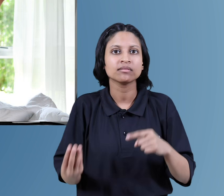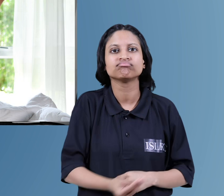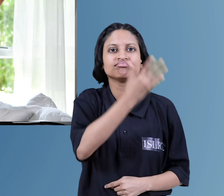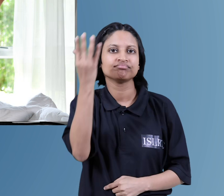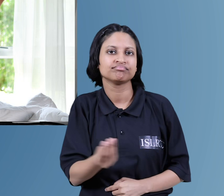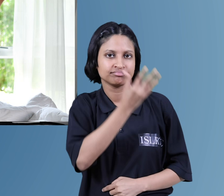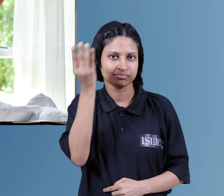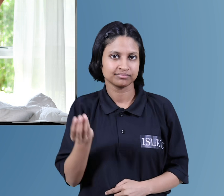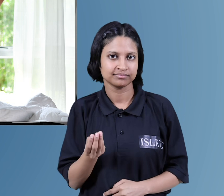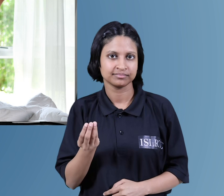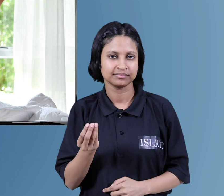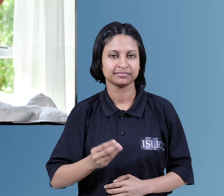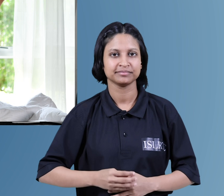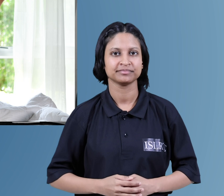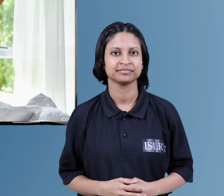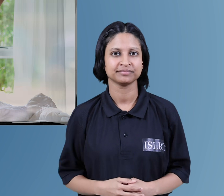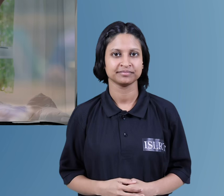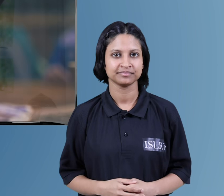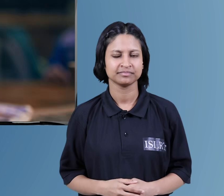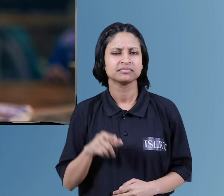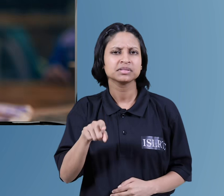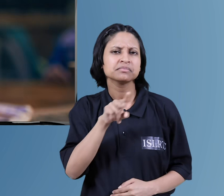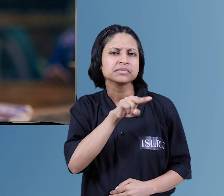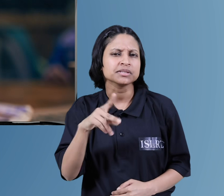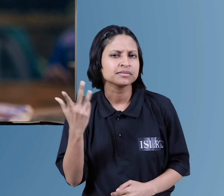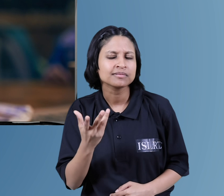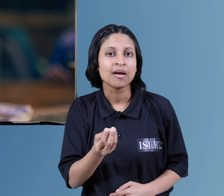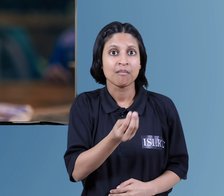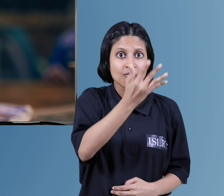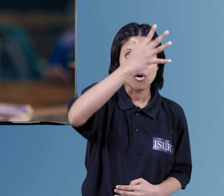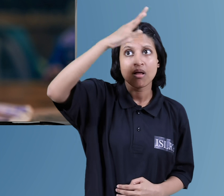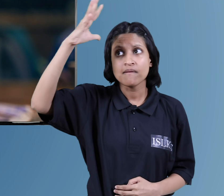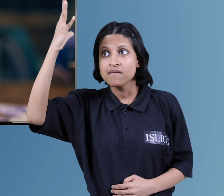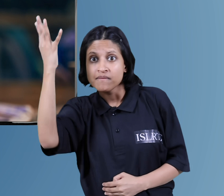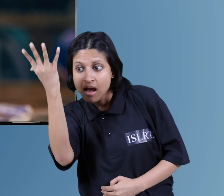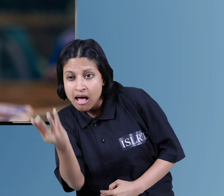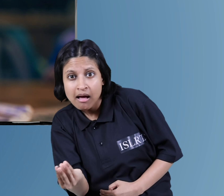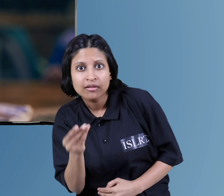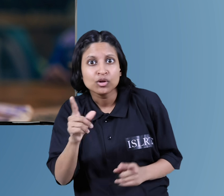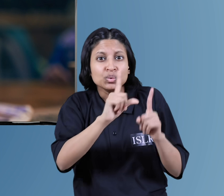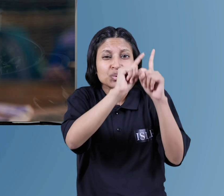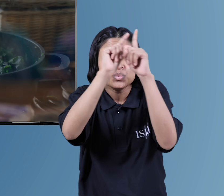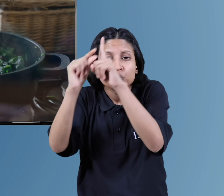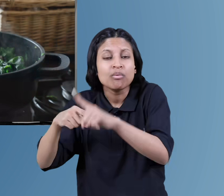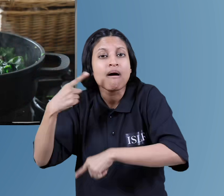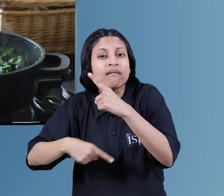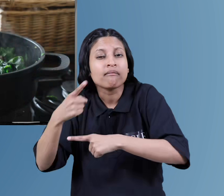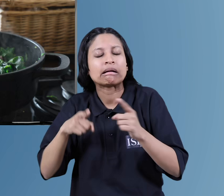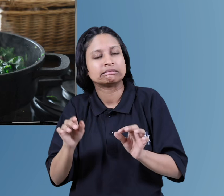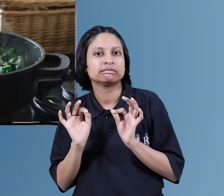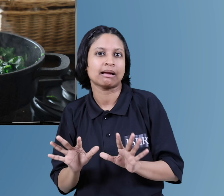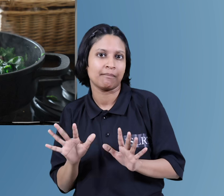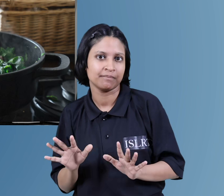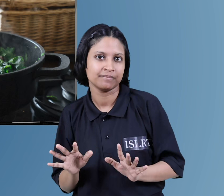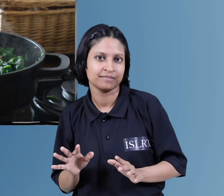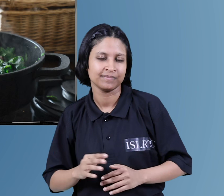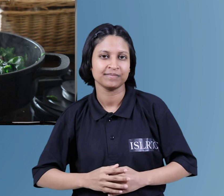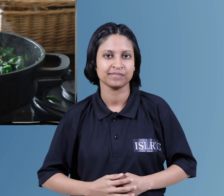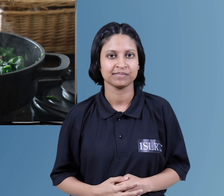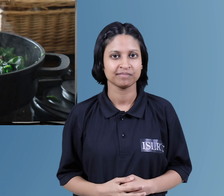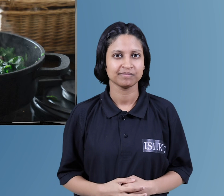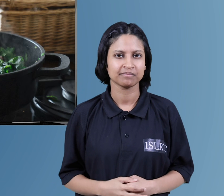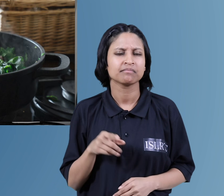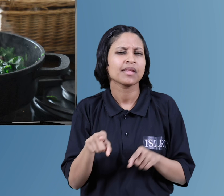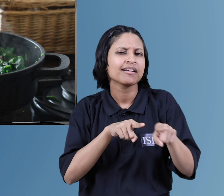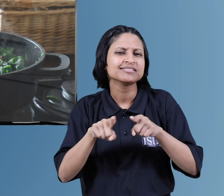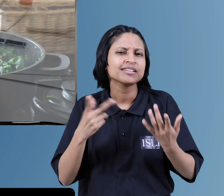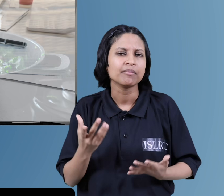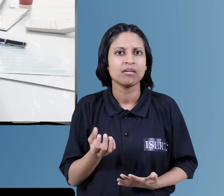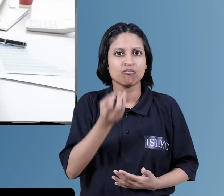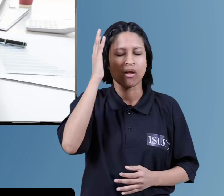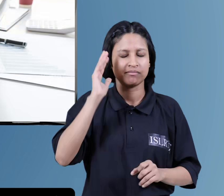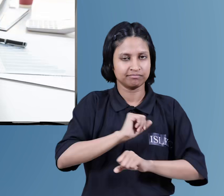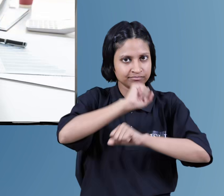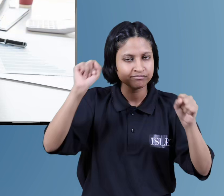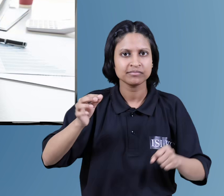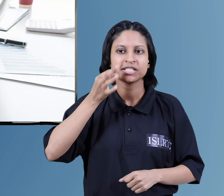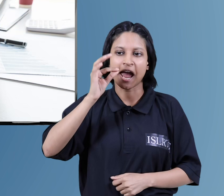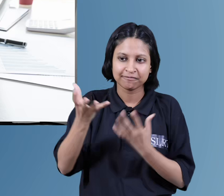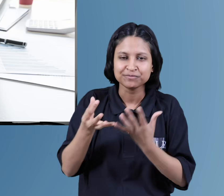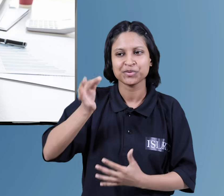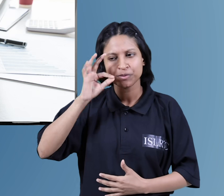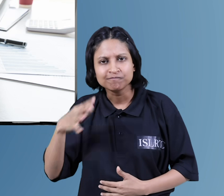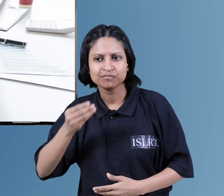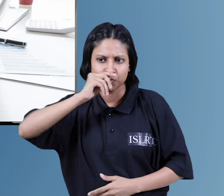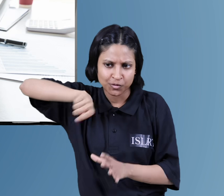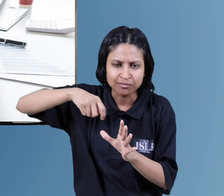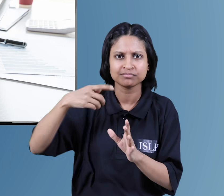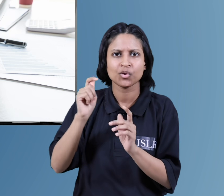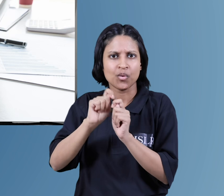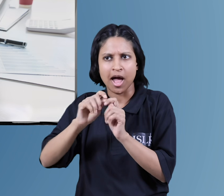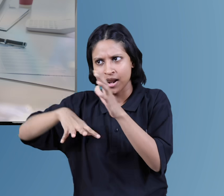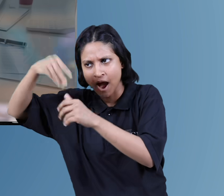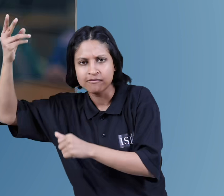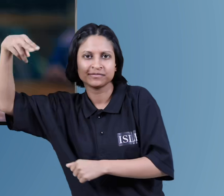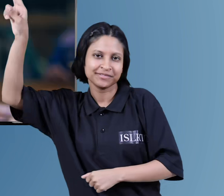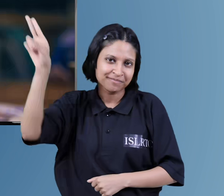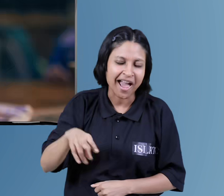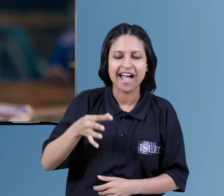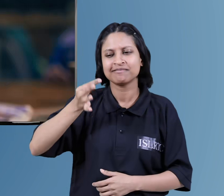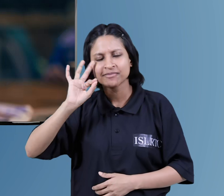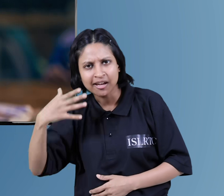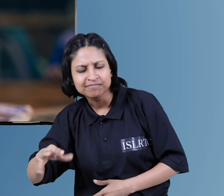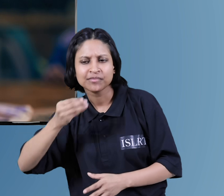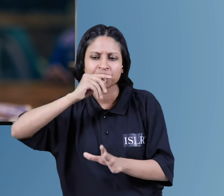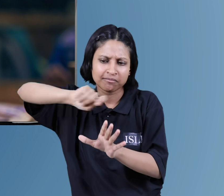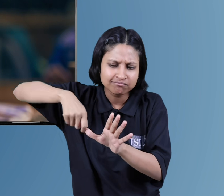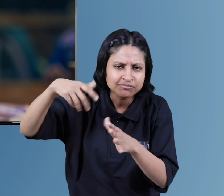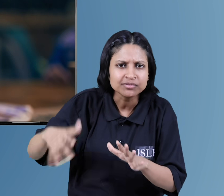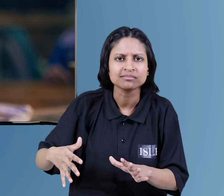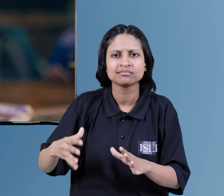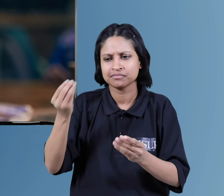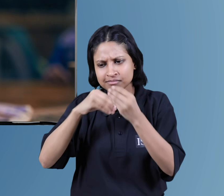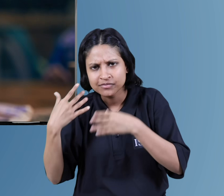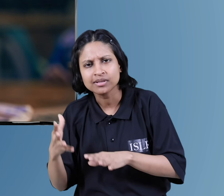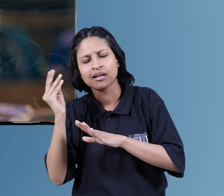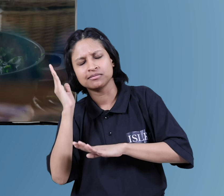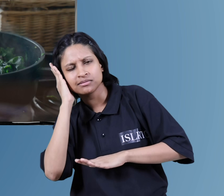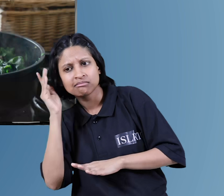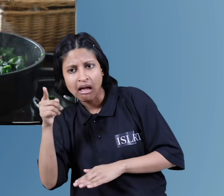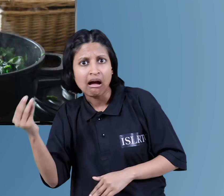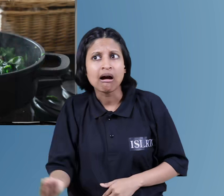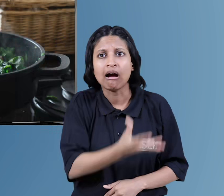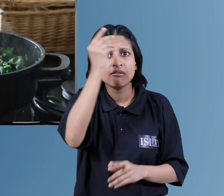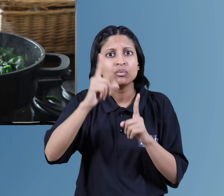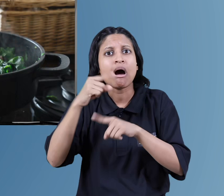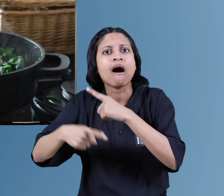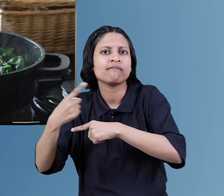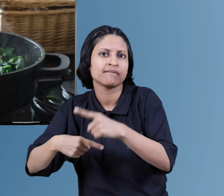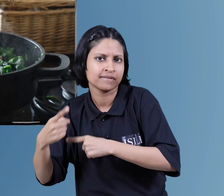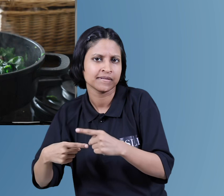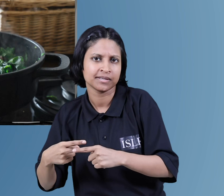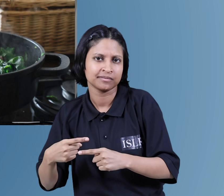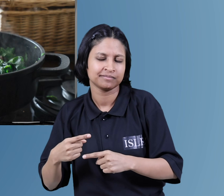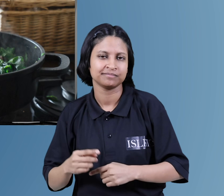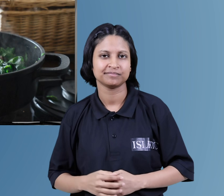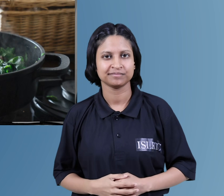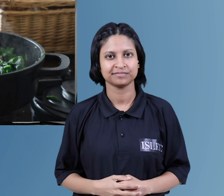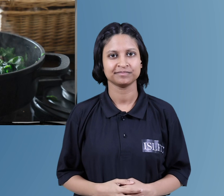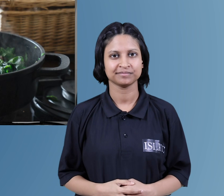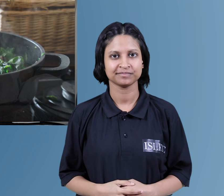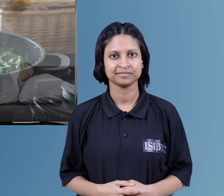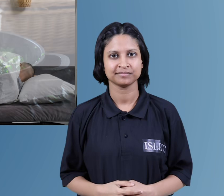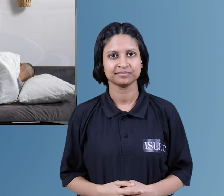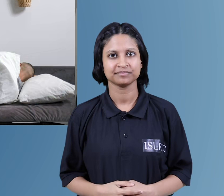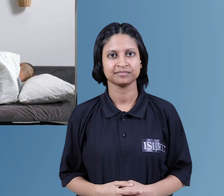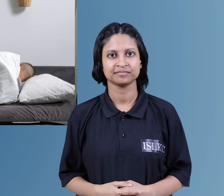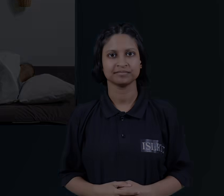Routine A regular pattern of behavior or activities followed consistently. waking up, having tea, going to work, coming back home, having tea, cooking and having dinner, and going to sleep is a daily routine.